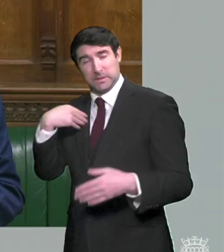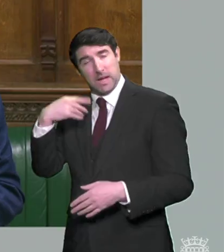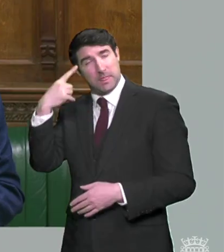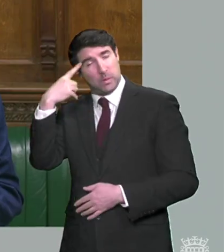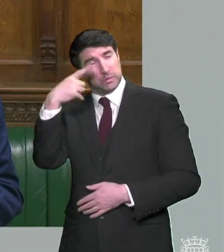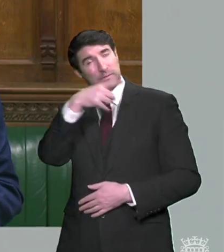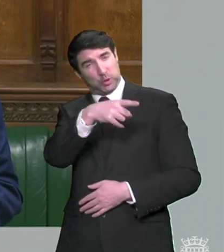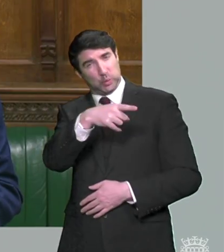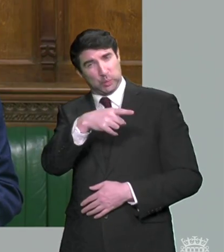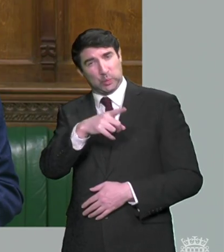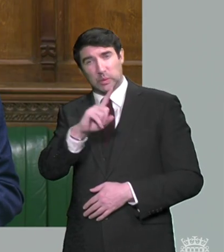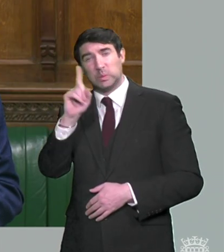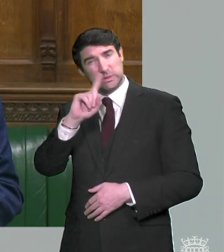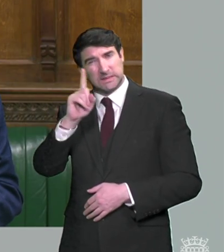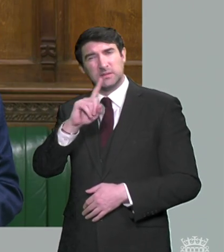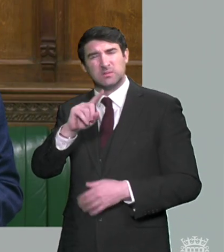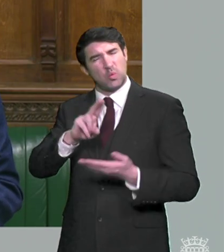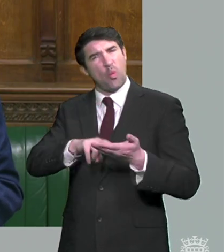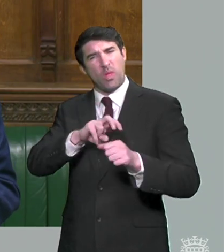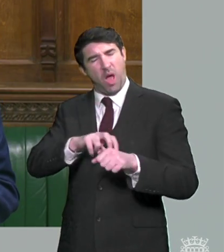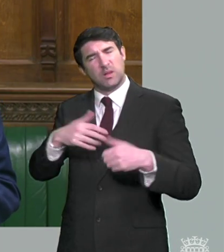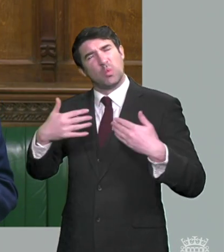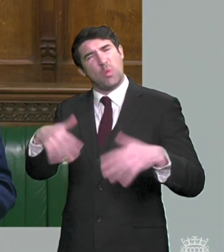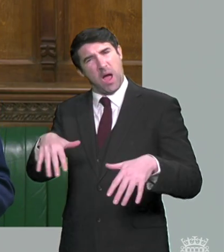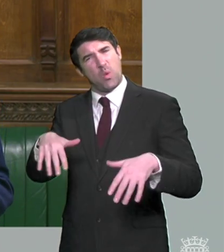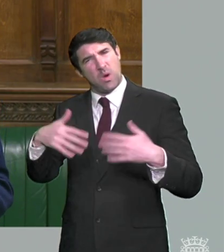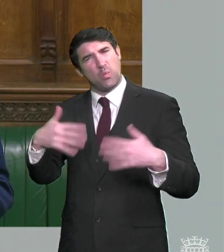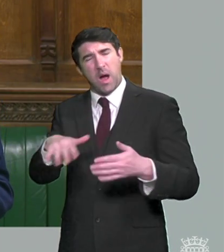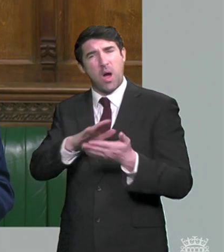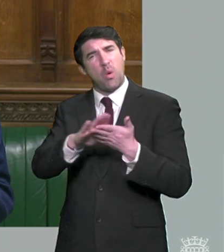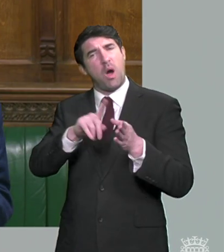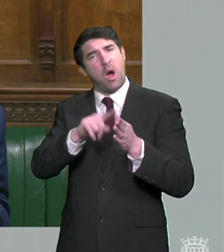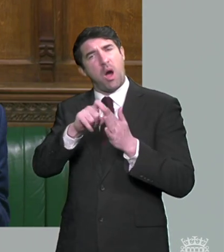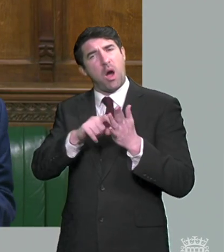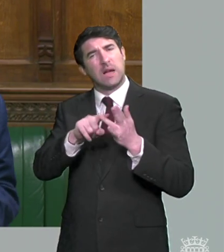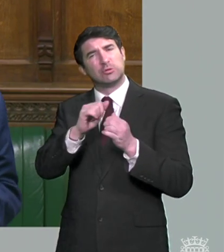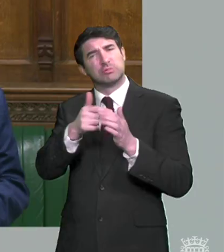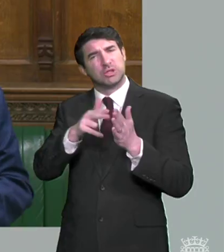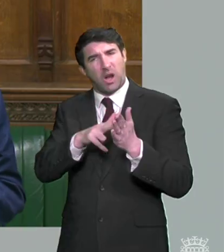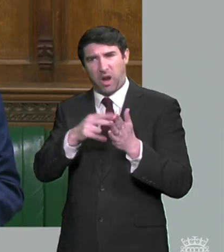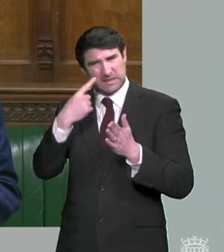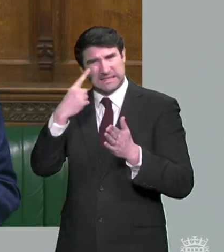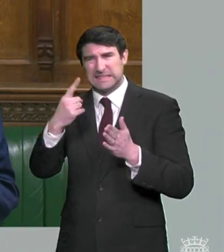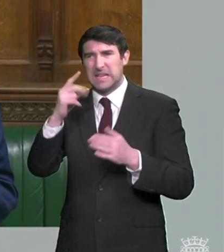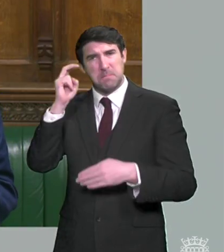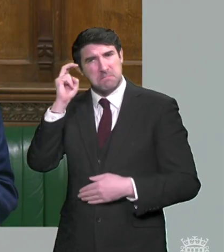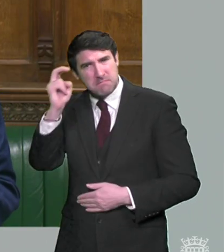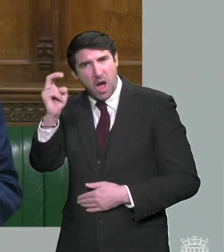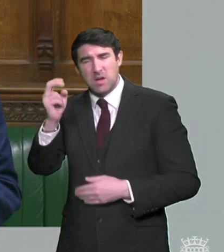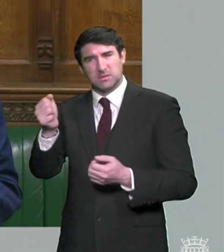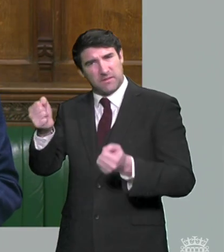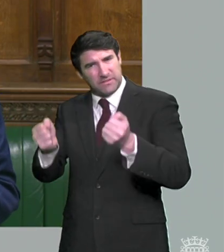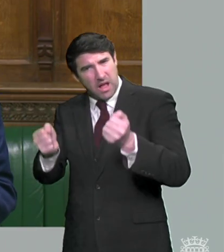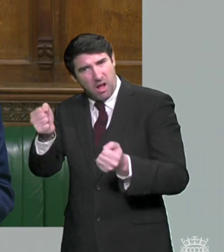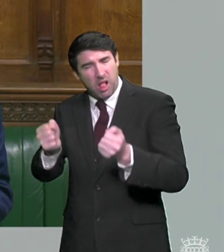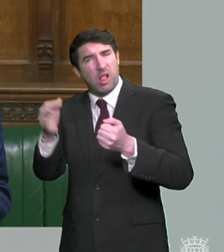While there I listened to the great progress that Northern Ireland has made in switching to hydrogen-based buses and waste vehicles.